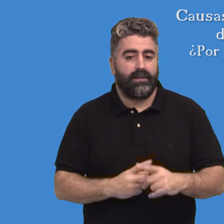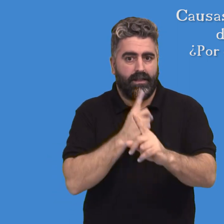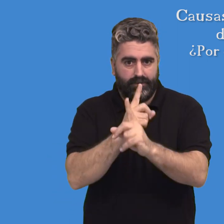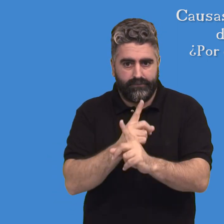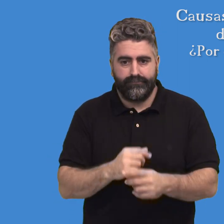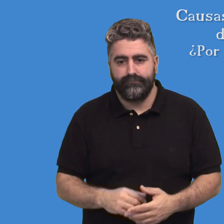contra